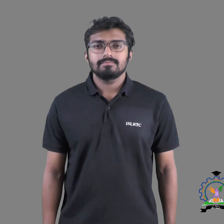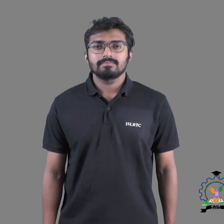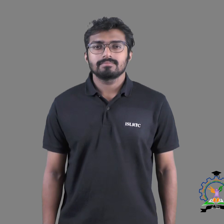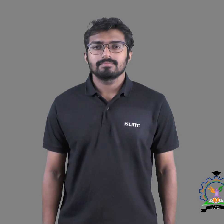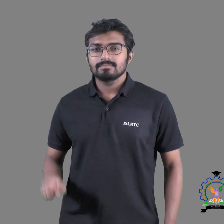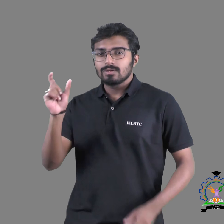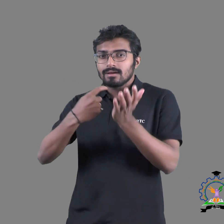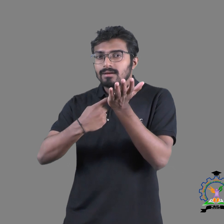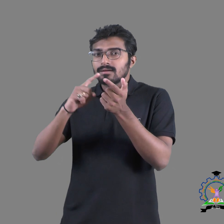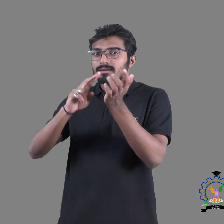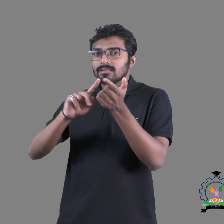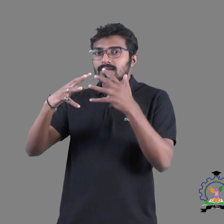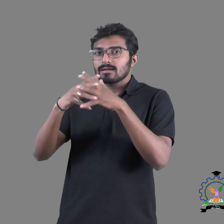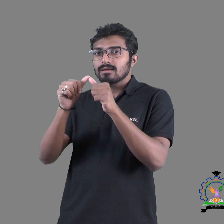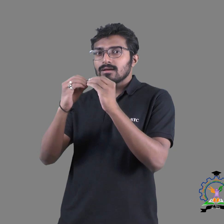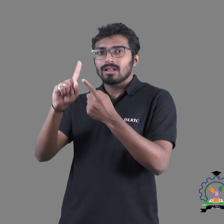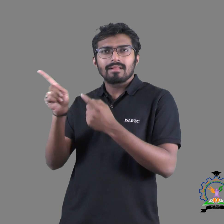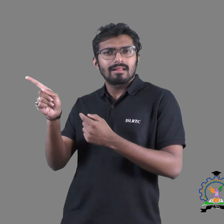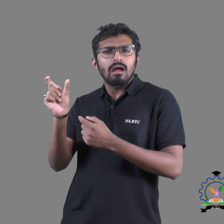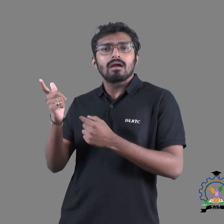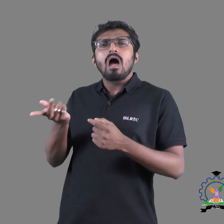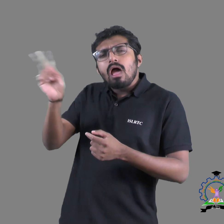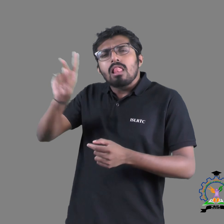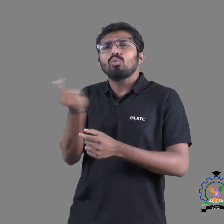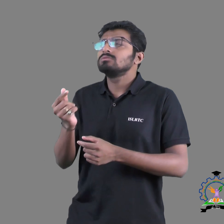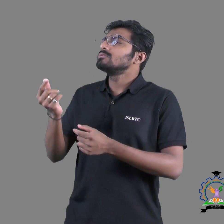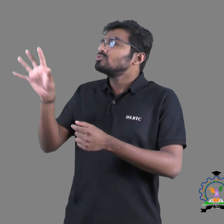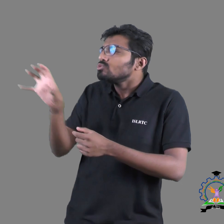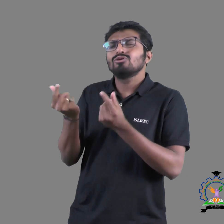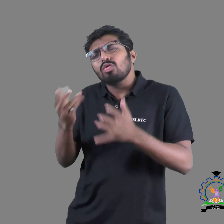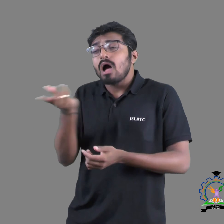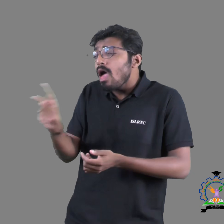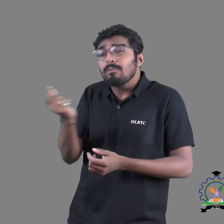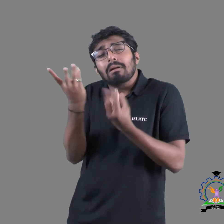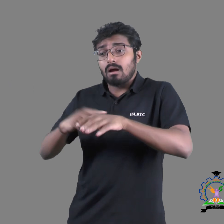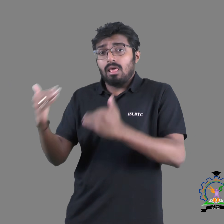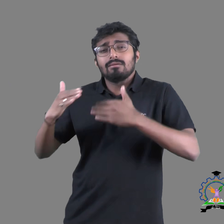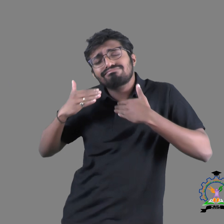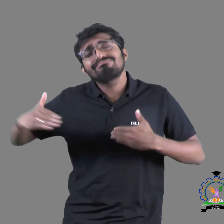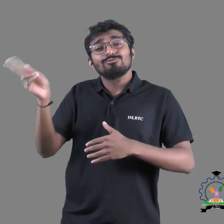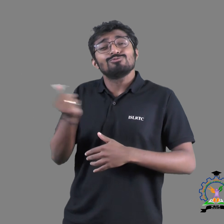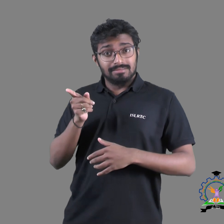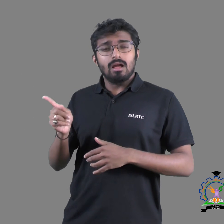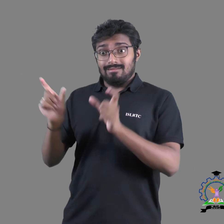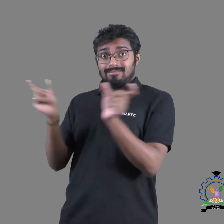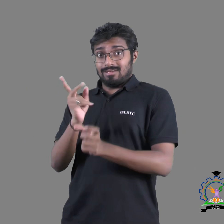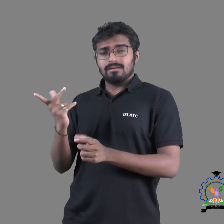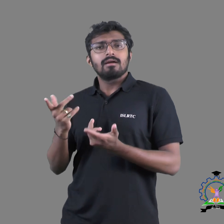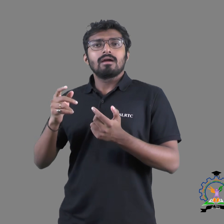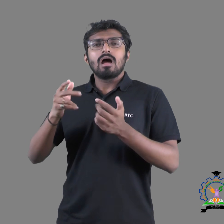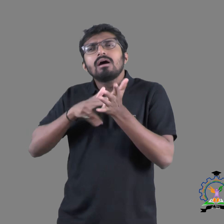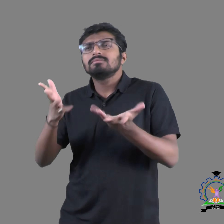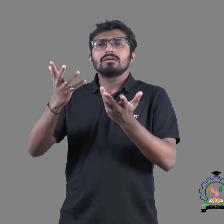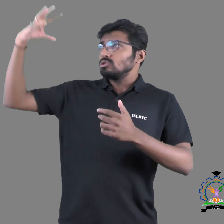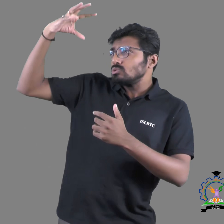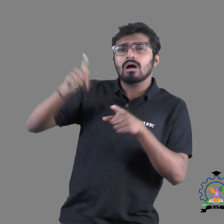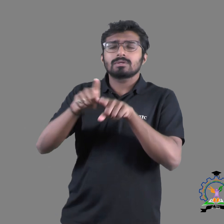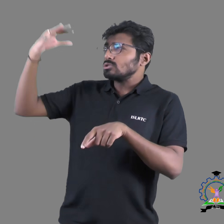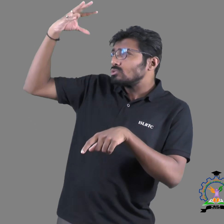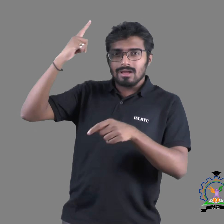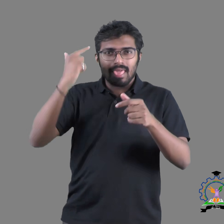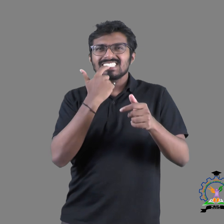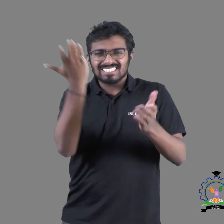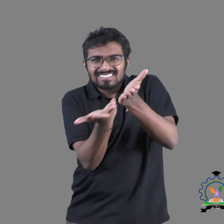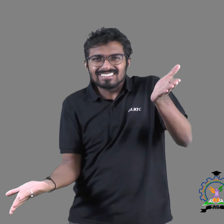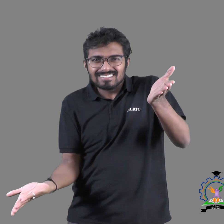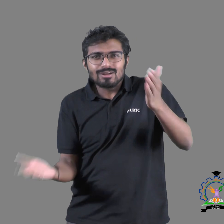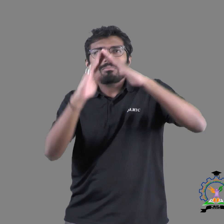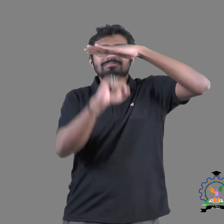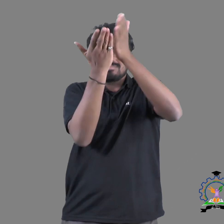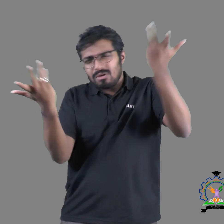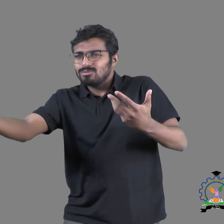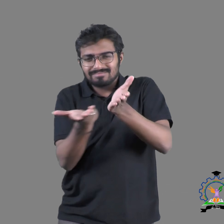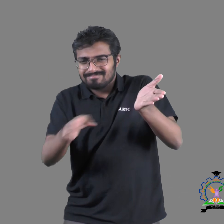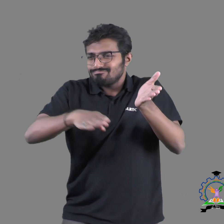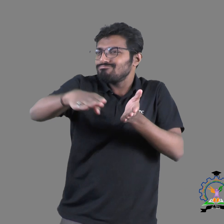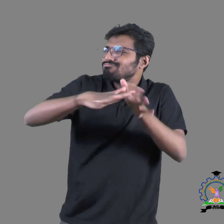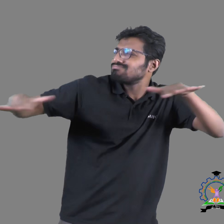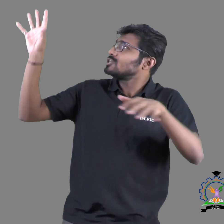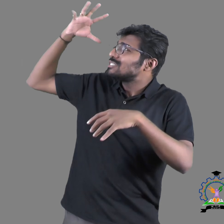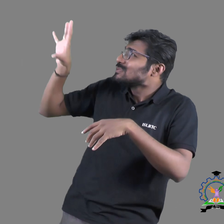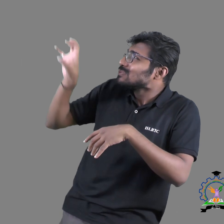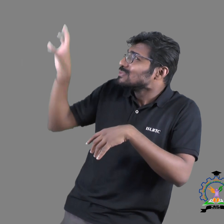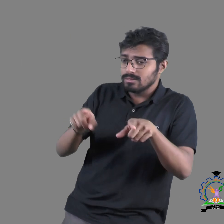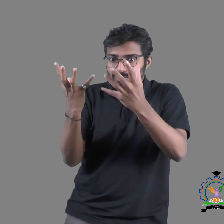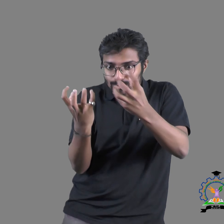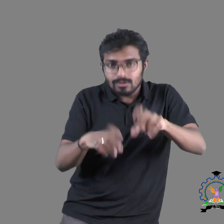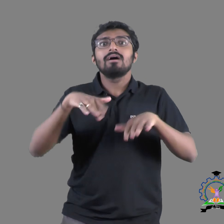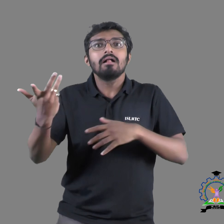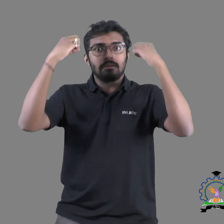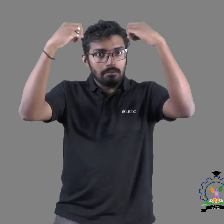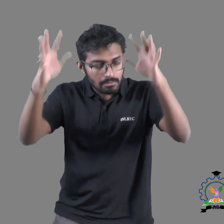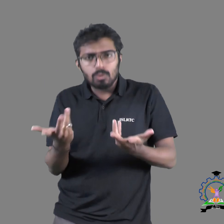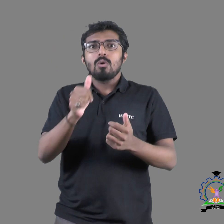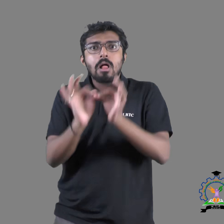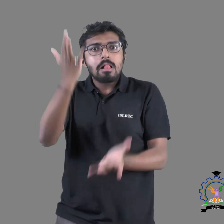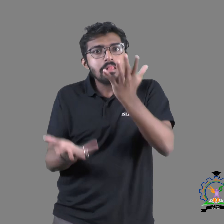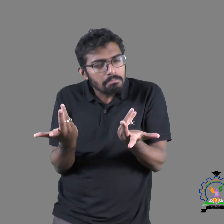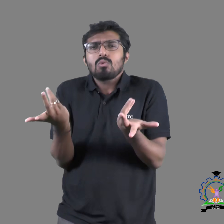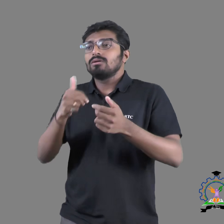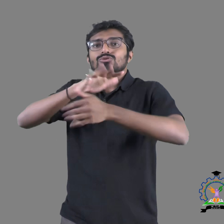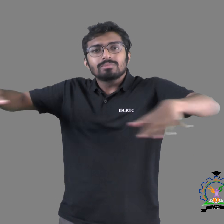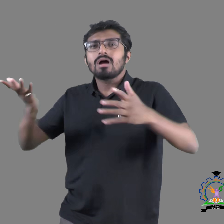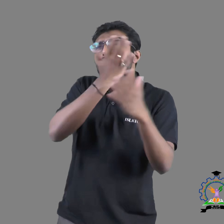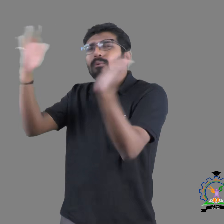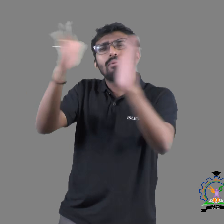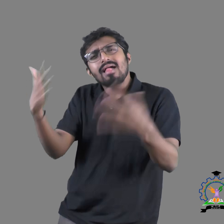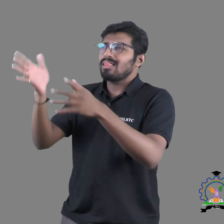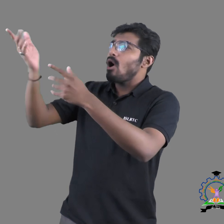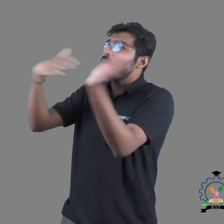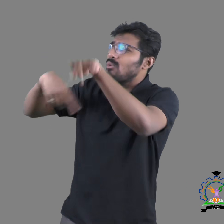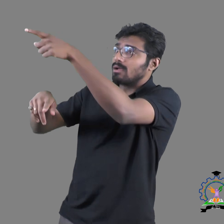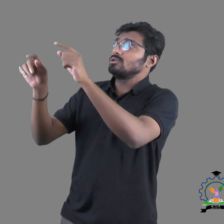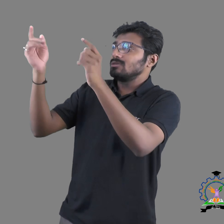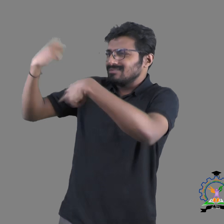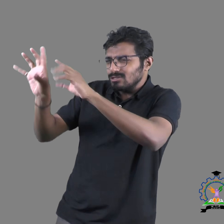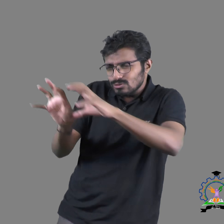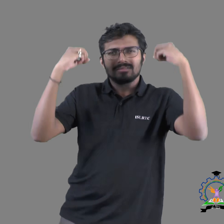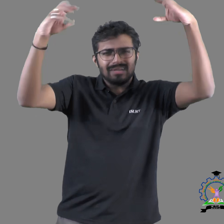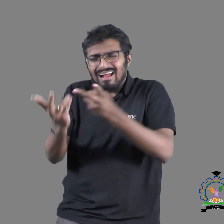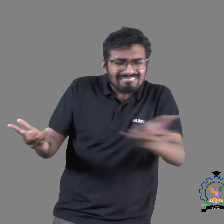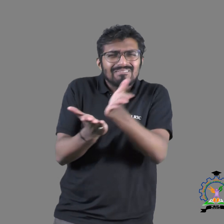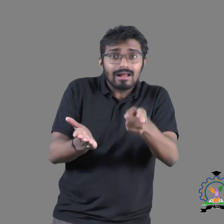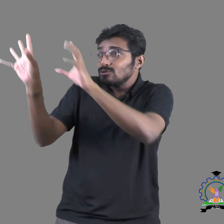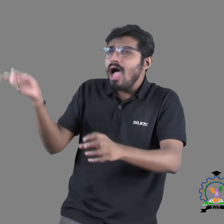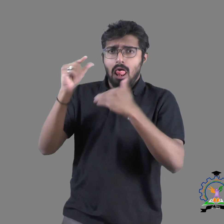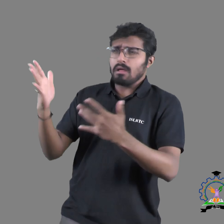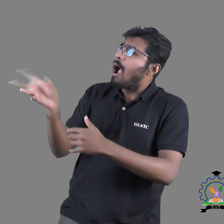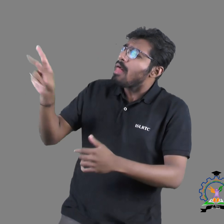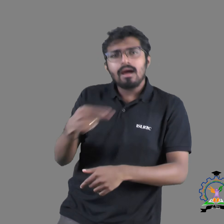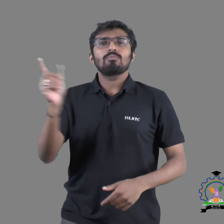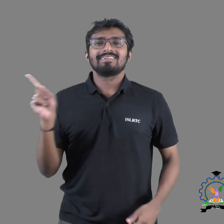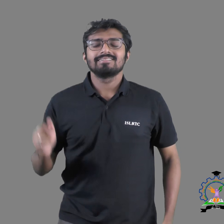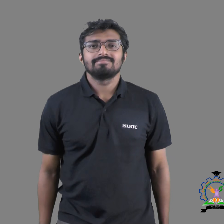Renewble Energy